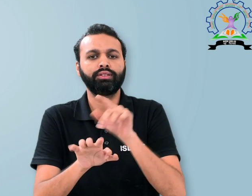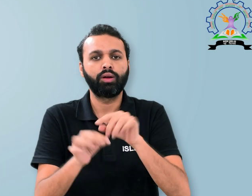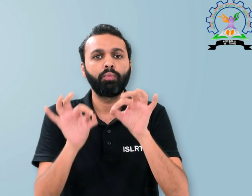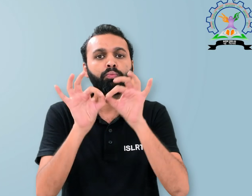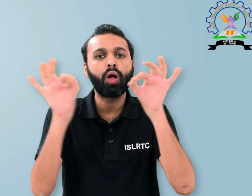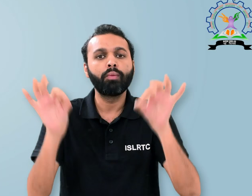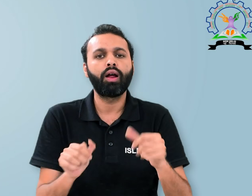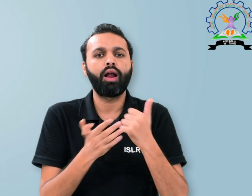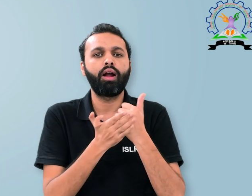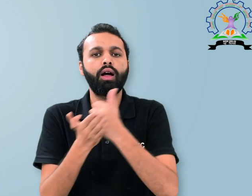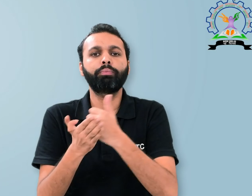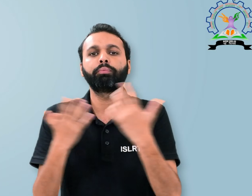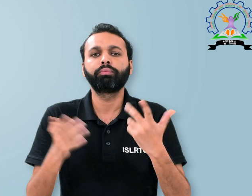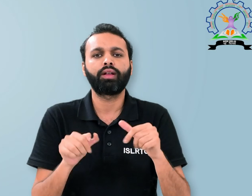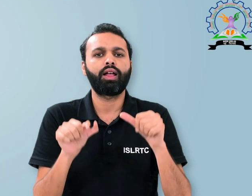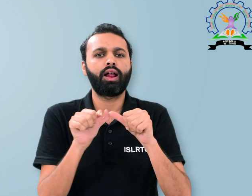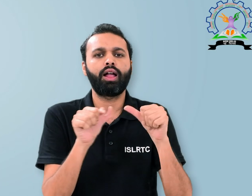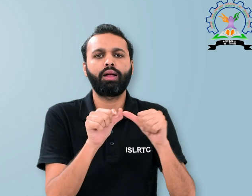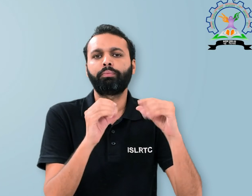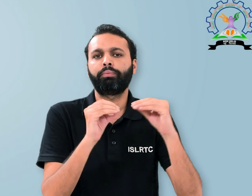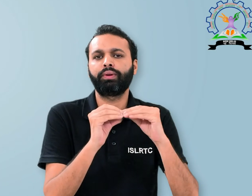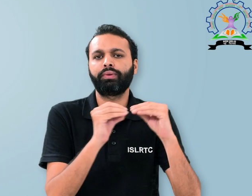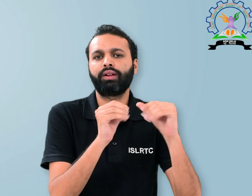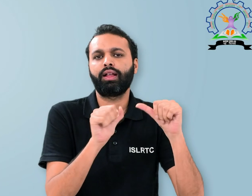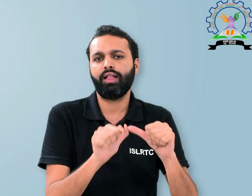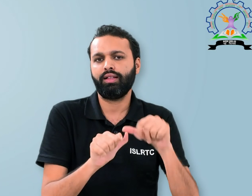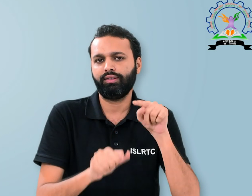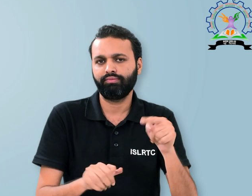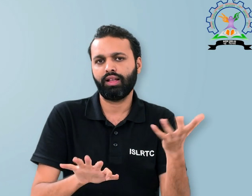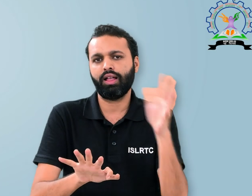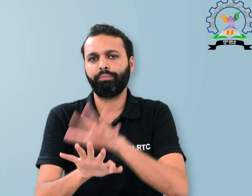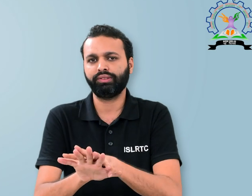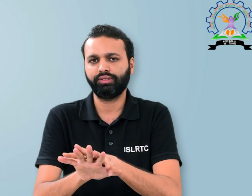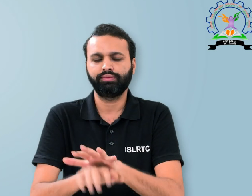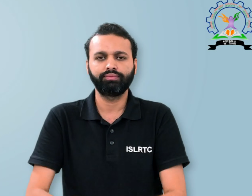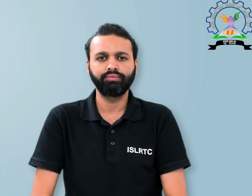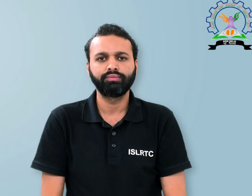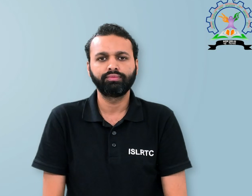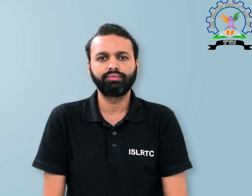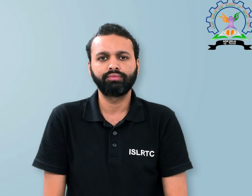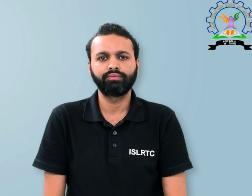This is called the AABBA rhyming scheme.